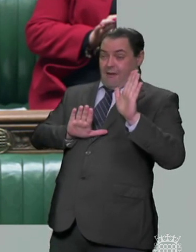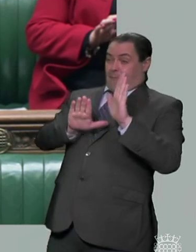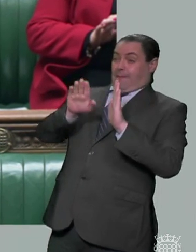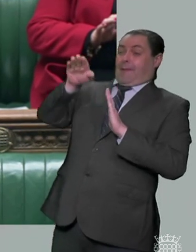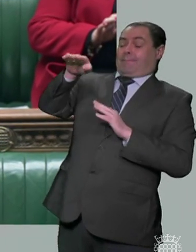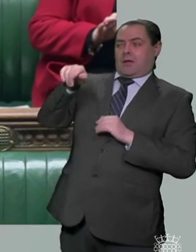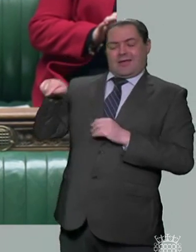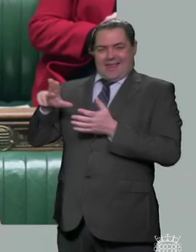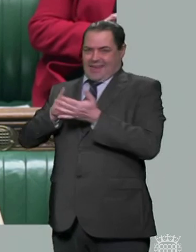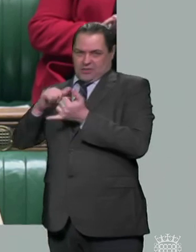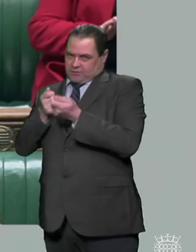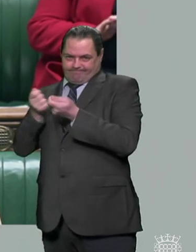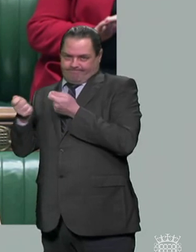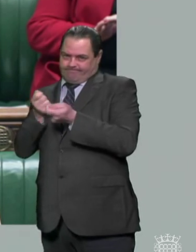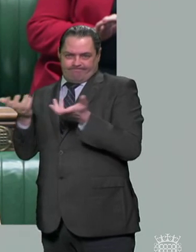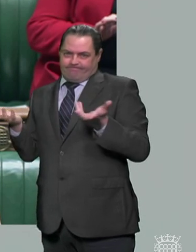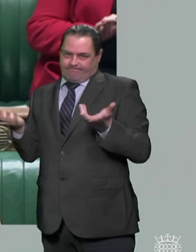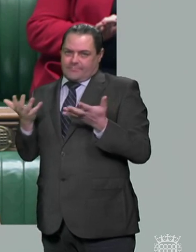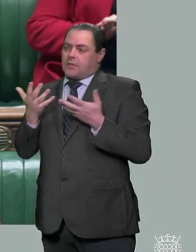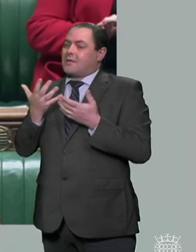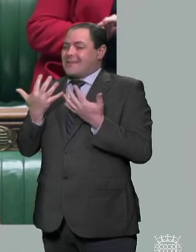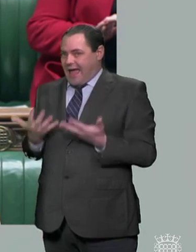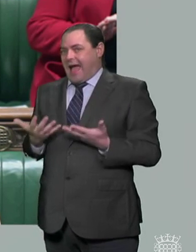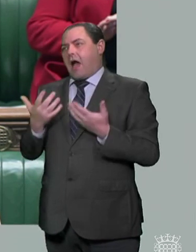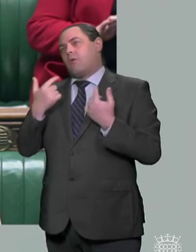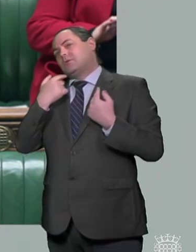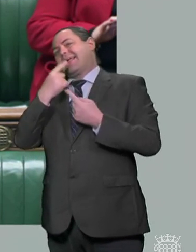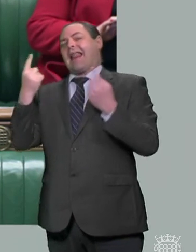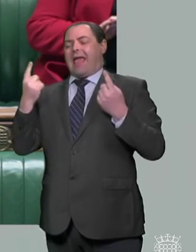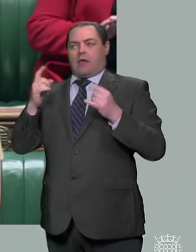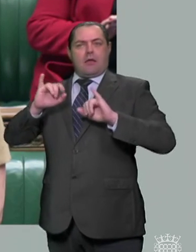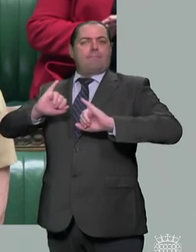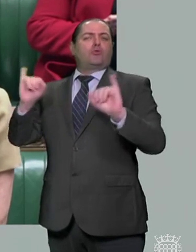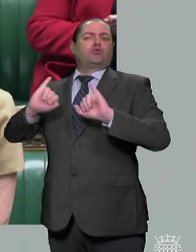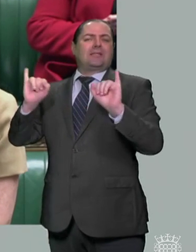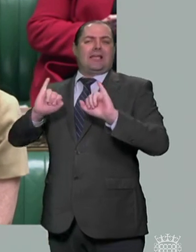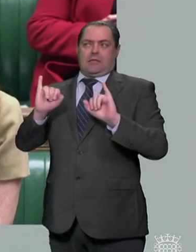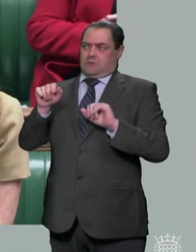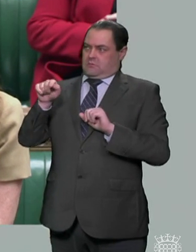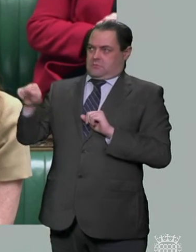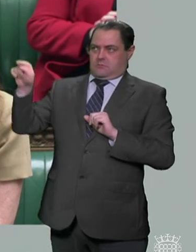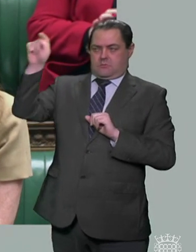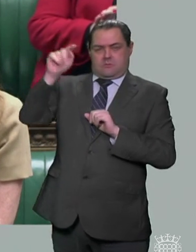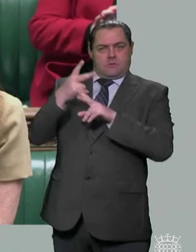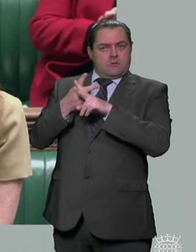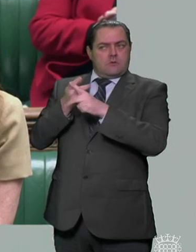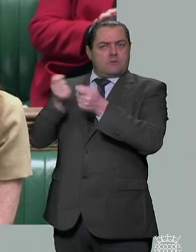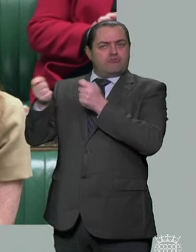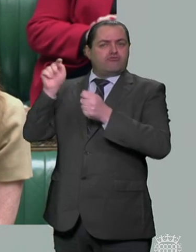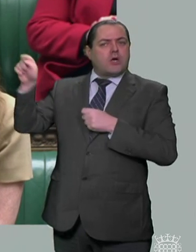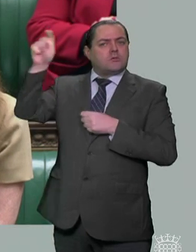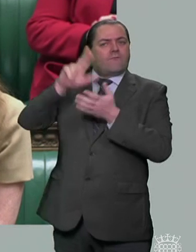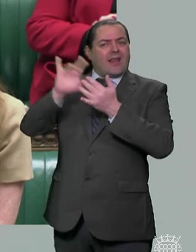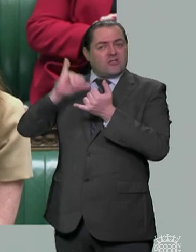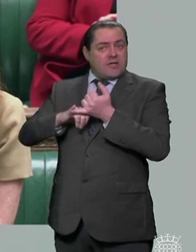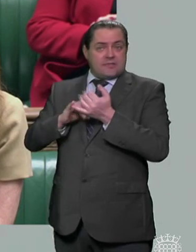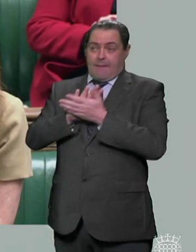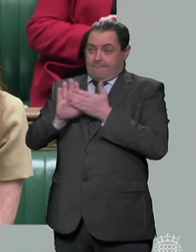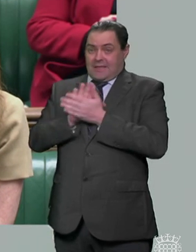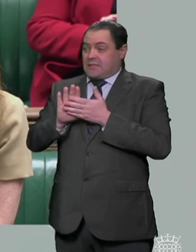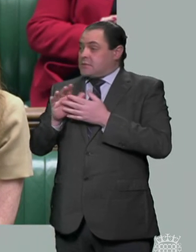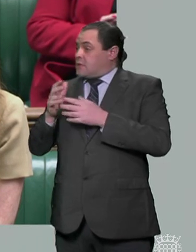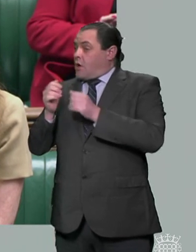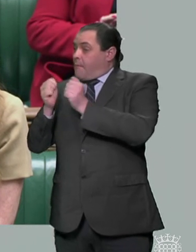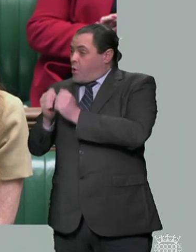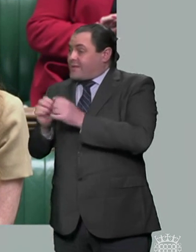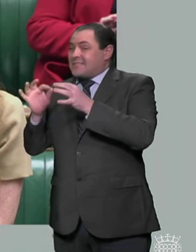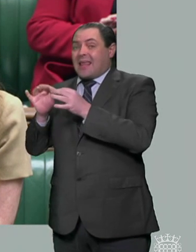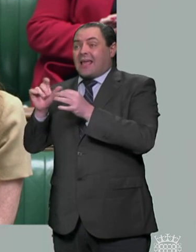We have seen several hospital trusts declare critical incidents, which means that they cannot provide services for cancer and heart disease patients.